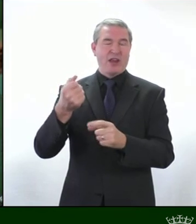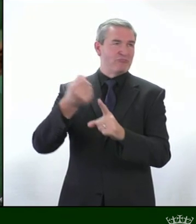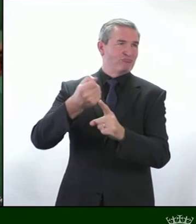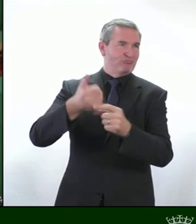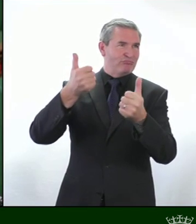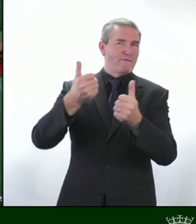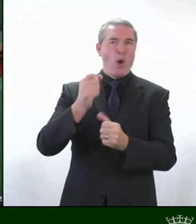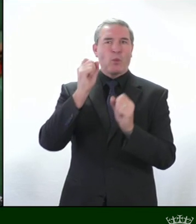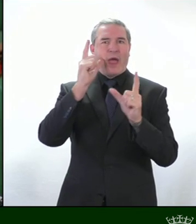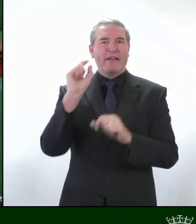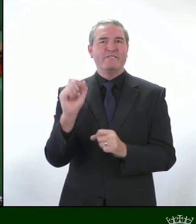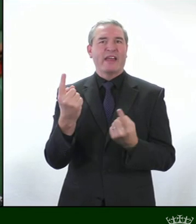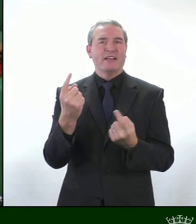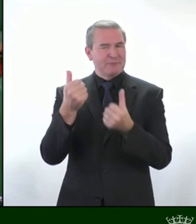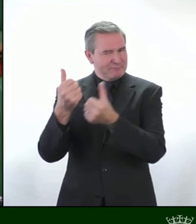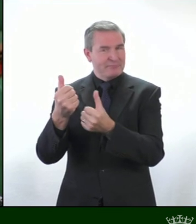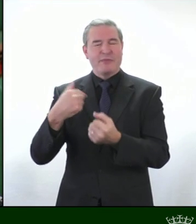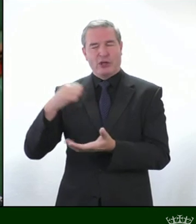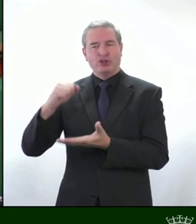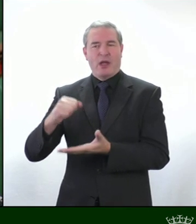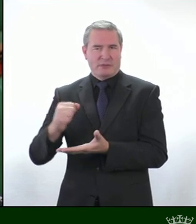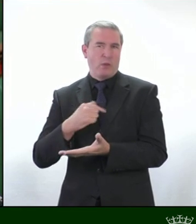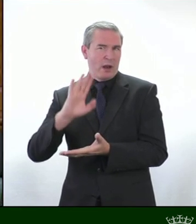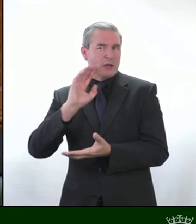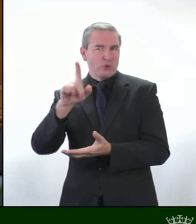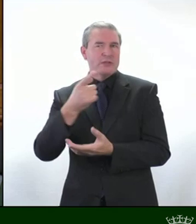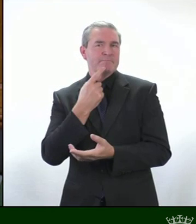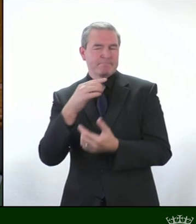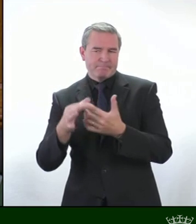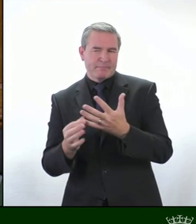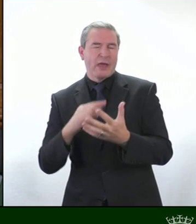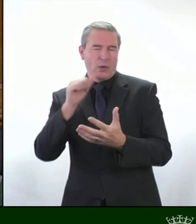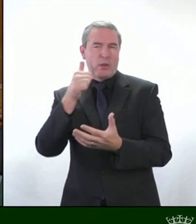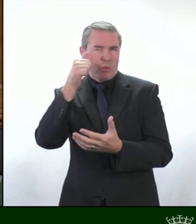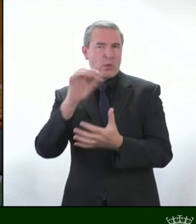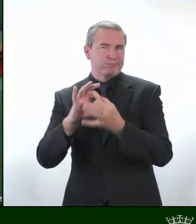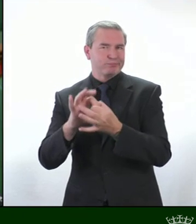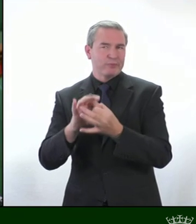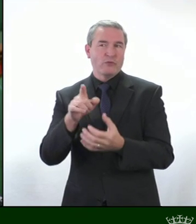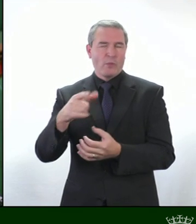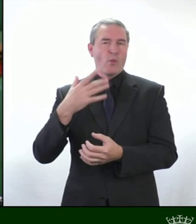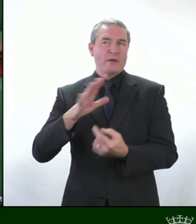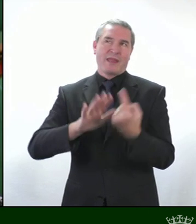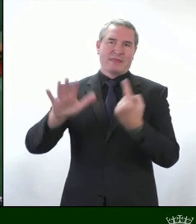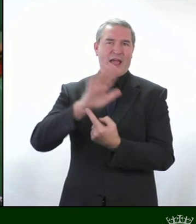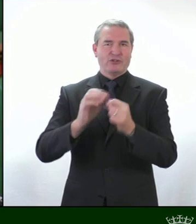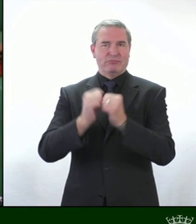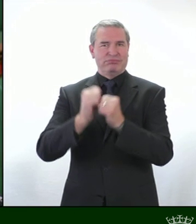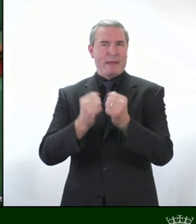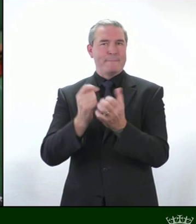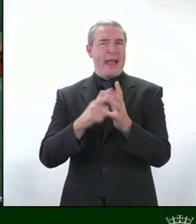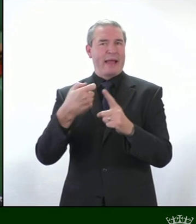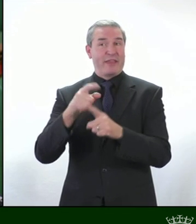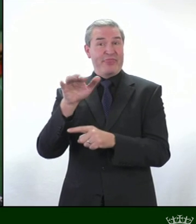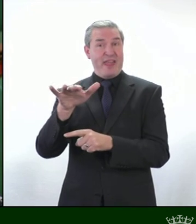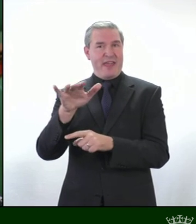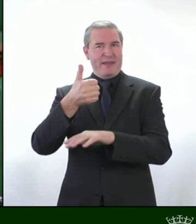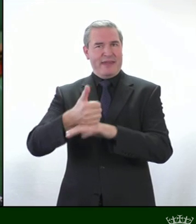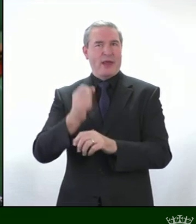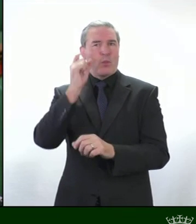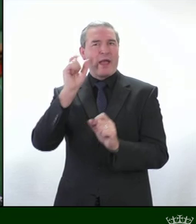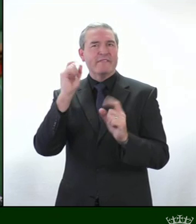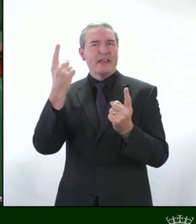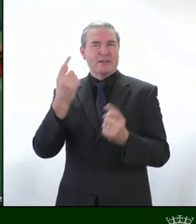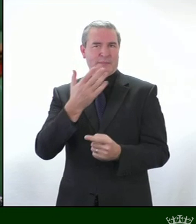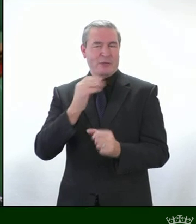I know that my right hon. Friend the Chancellor will listen very closely to his call for the national infrastructure bank to be established in Wakefield.